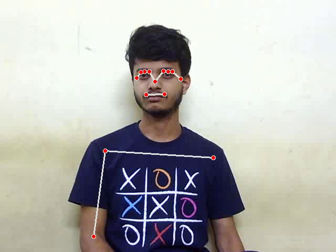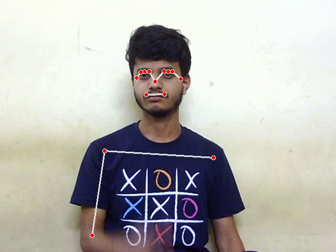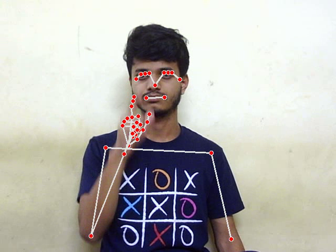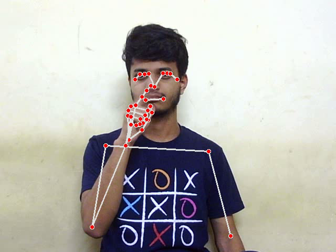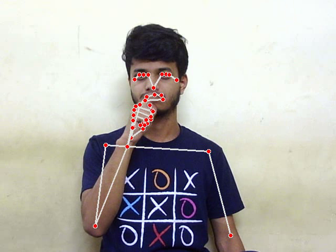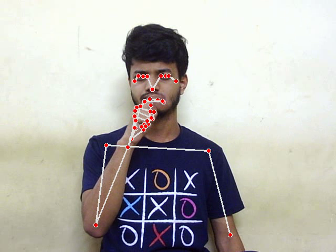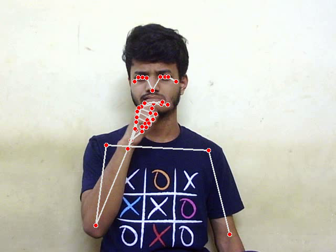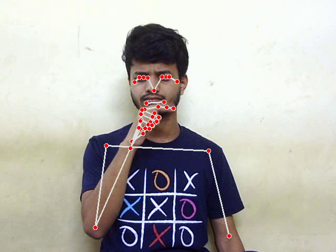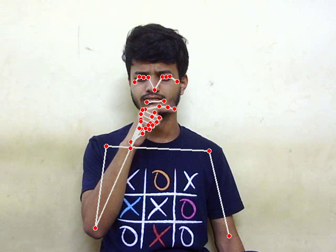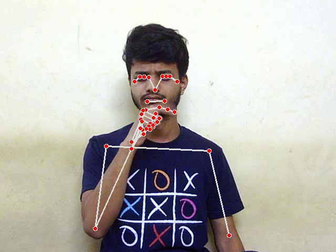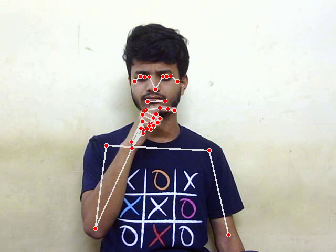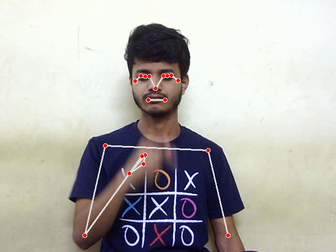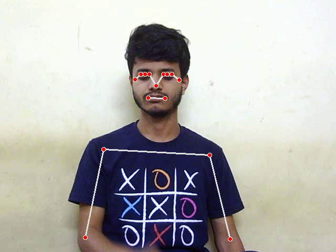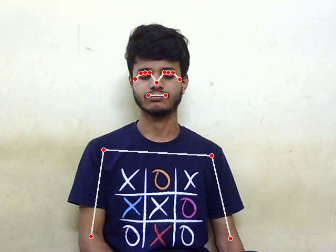who